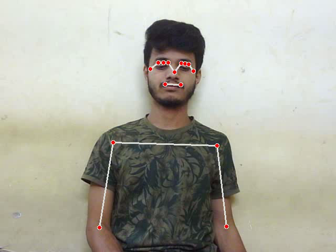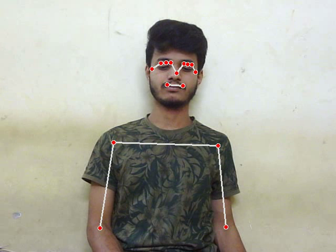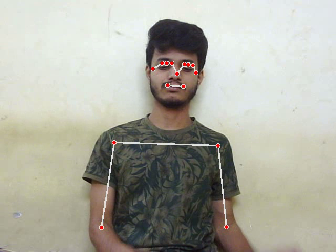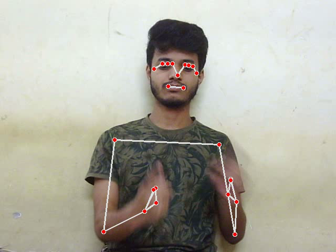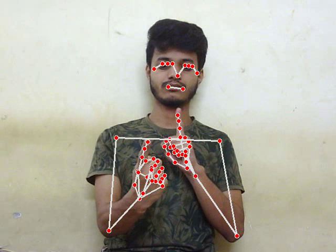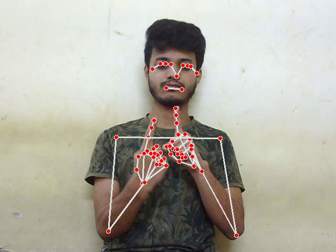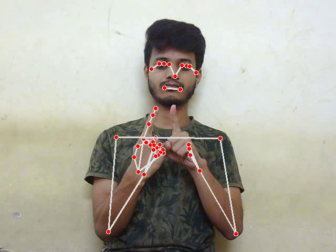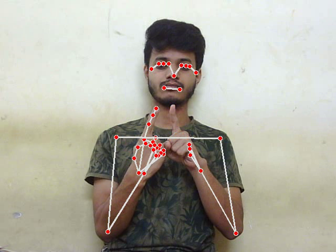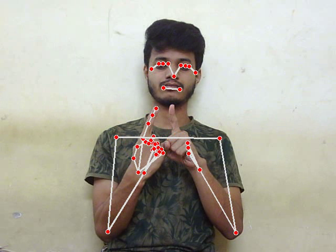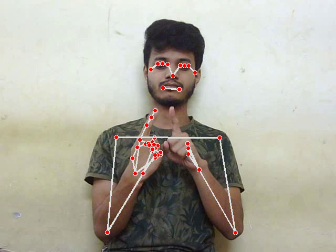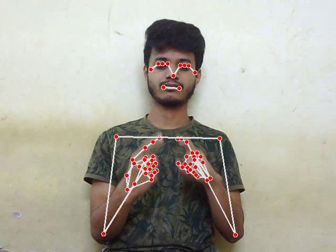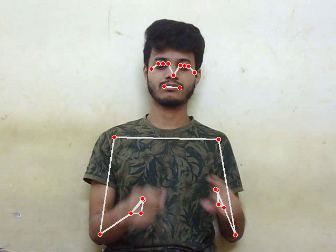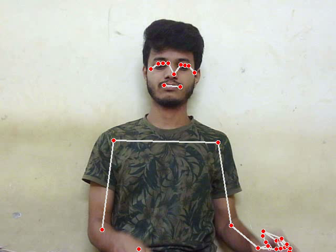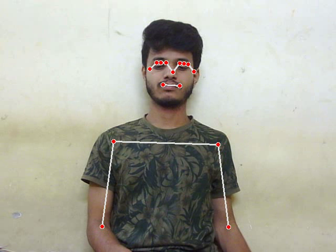meet